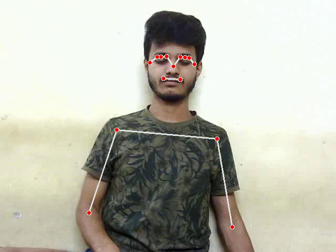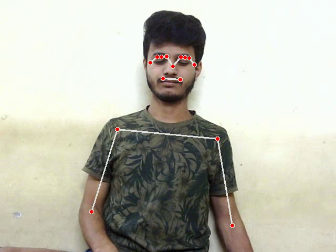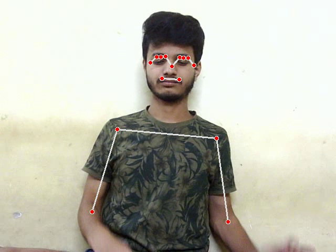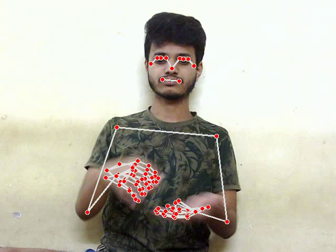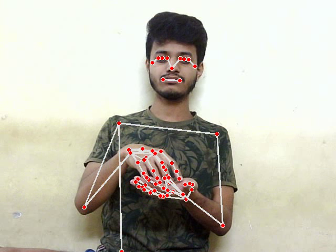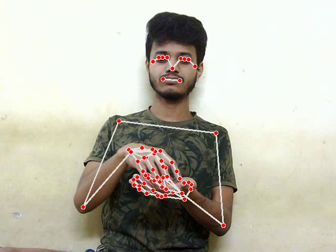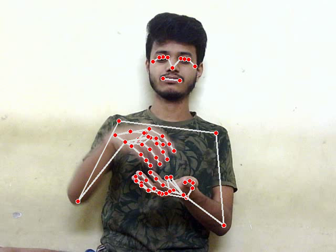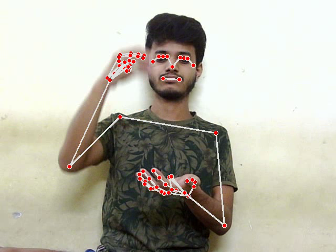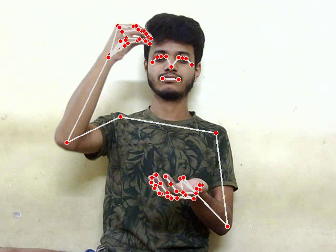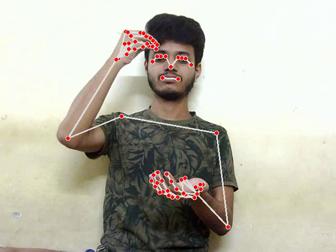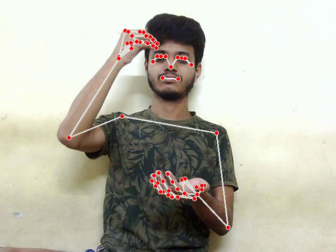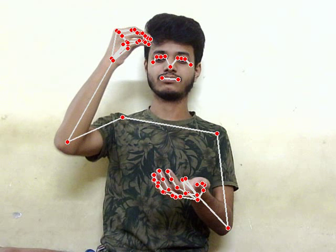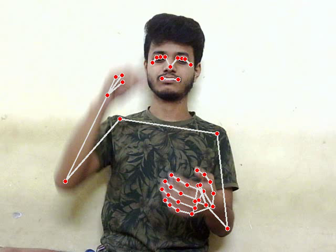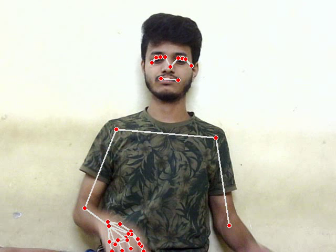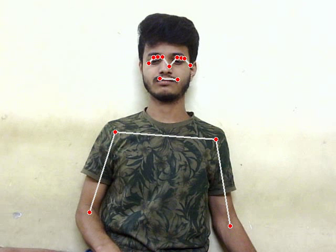learn